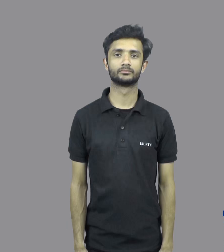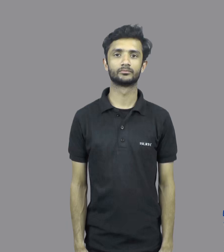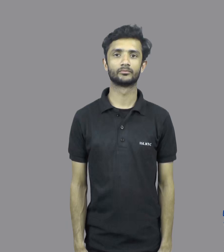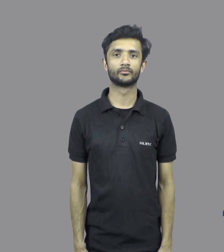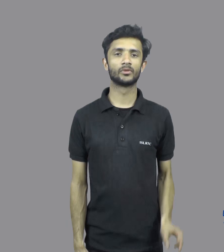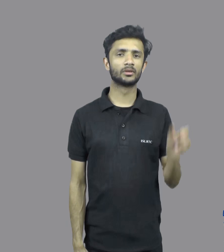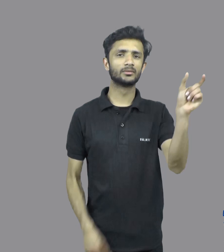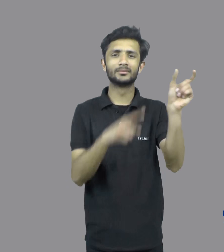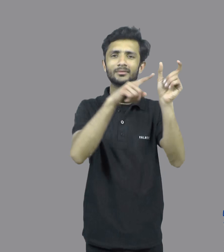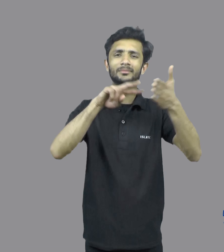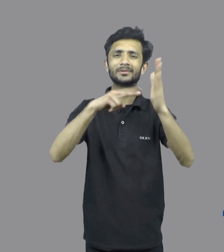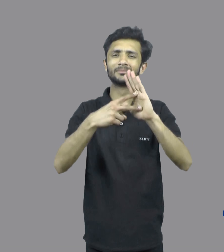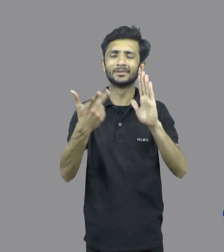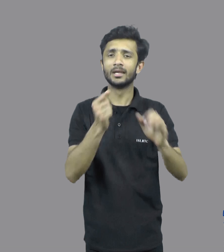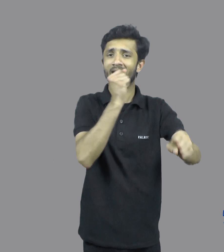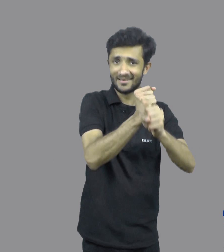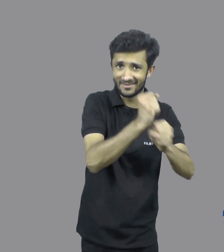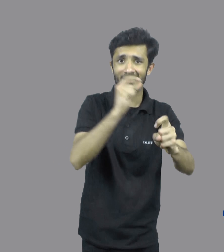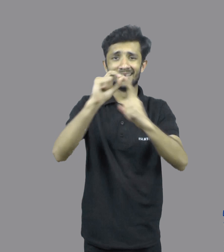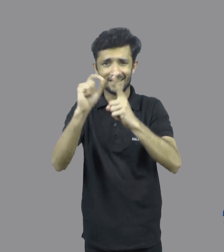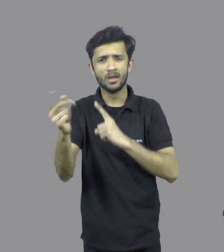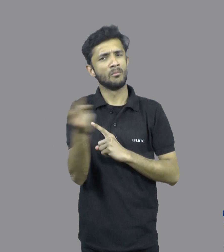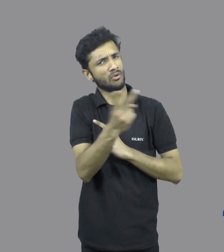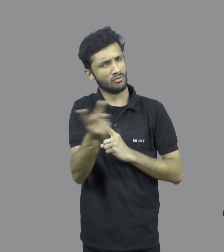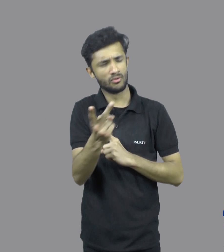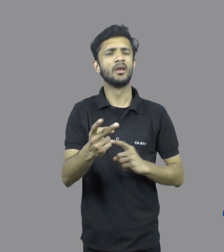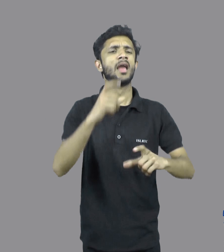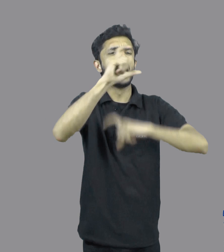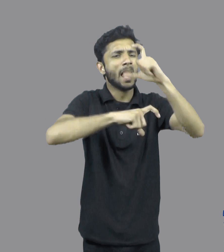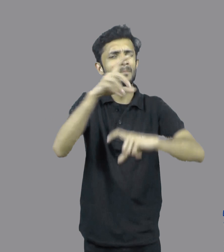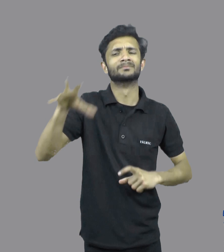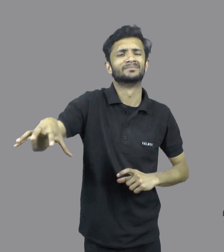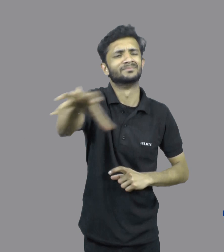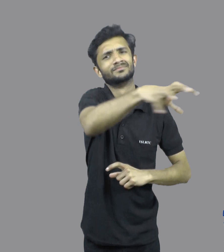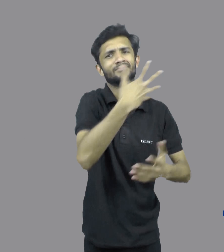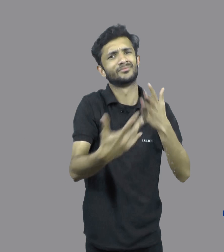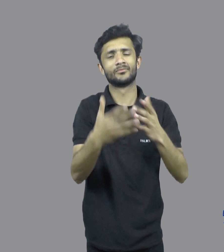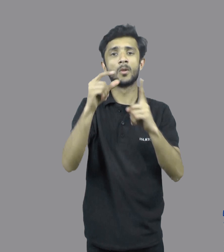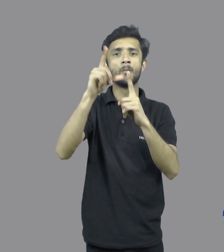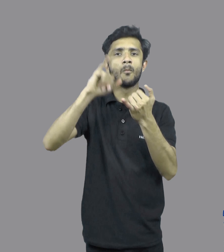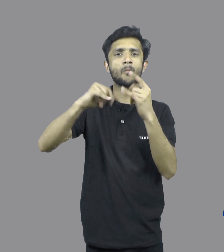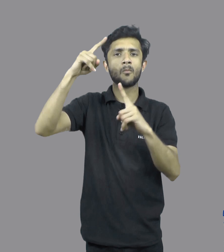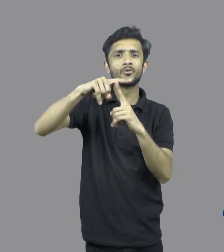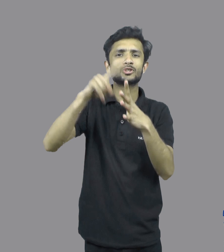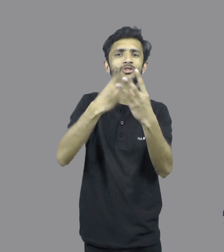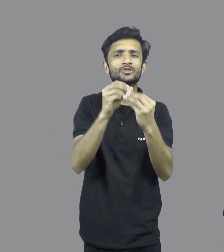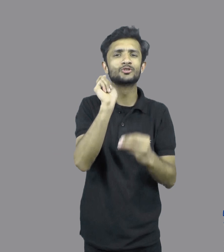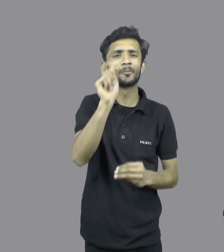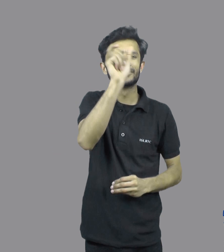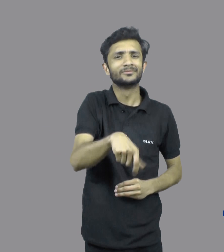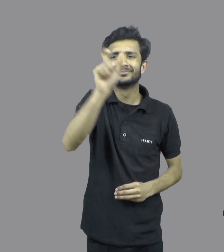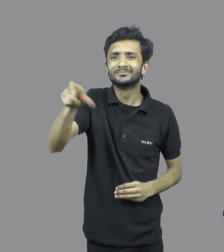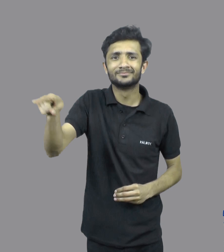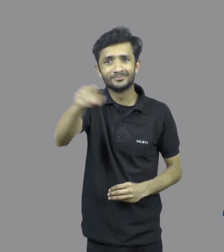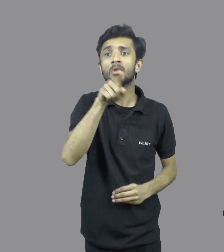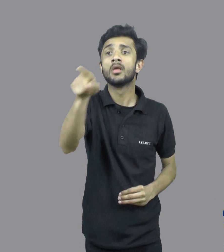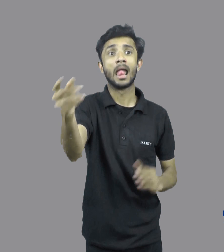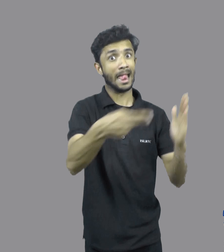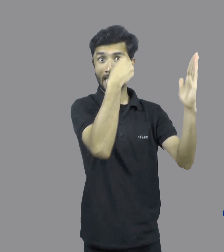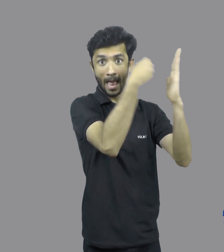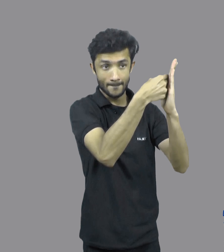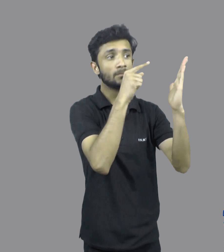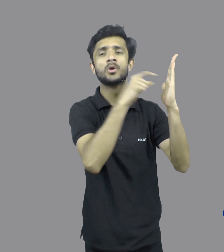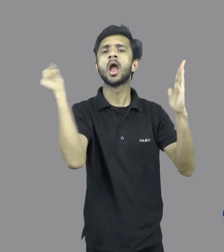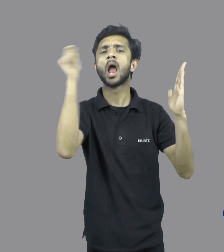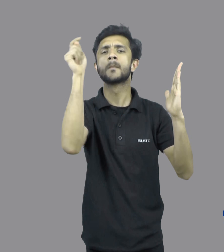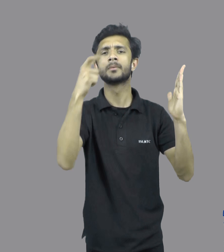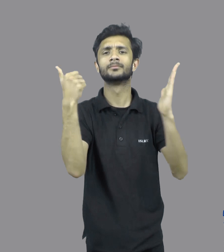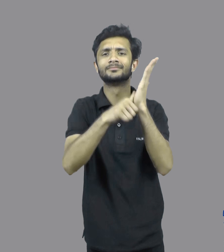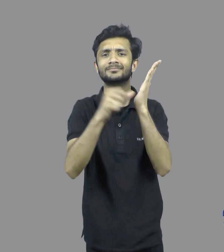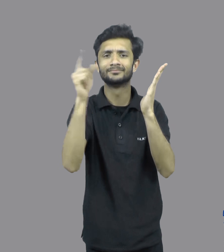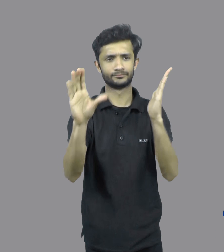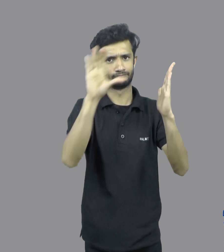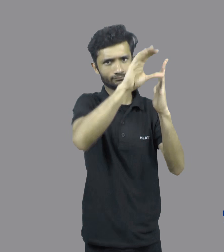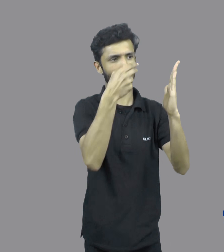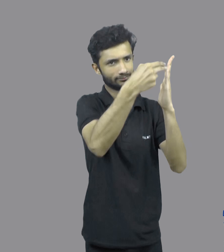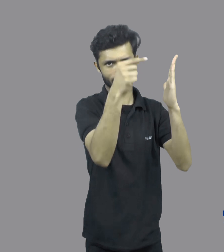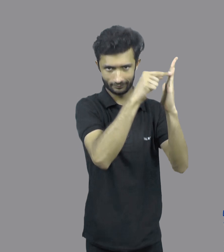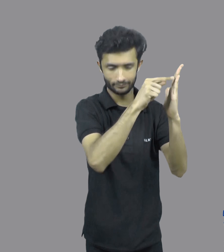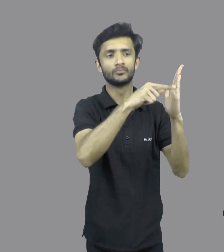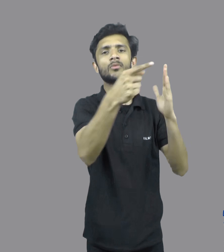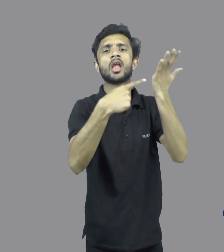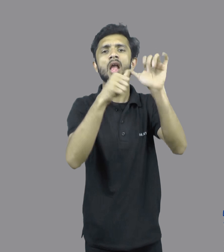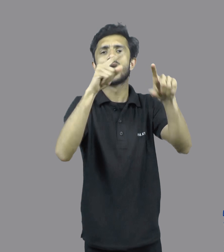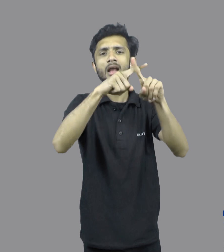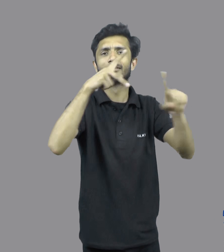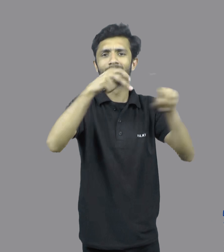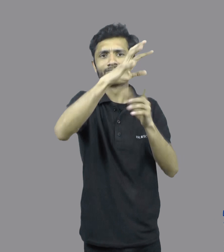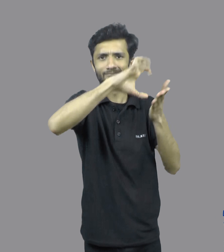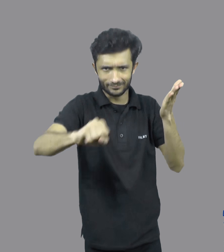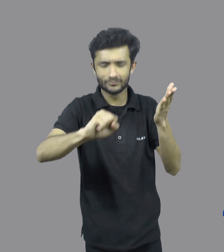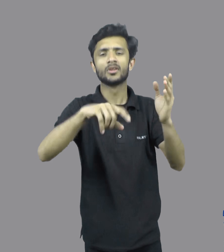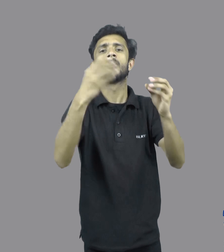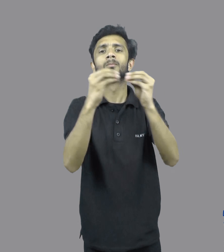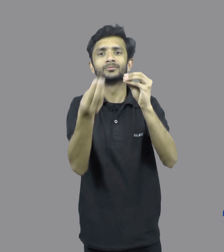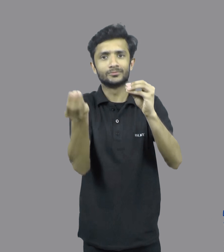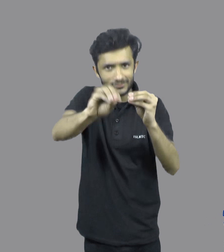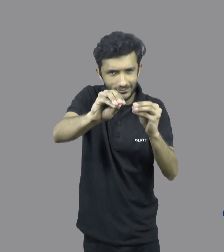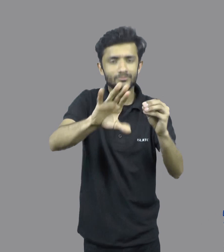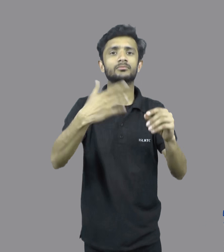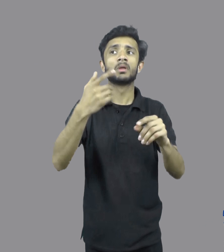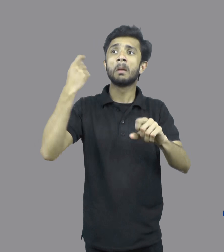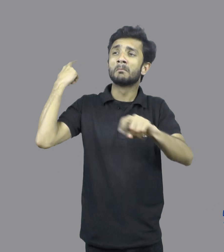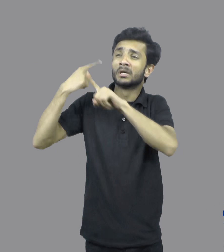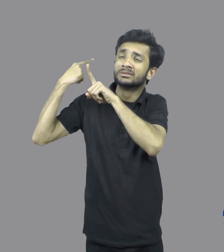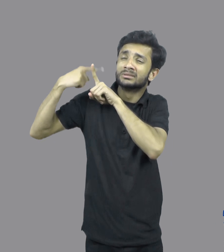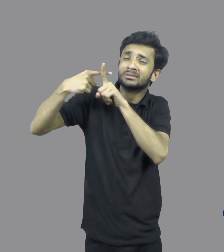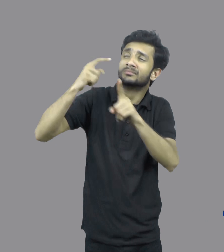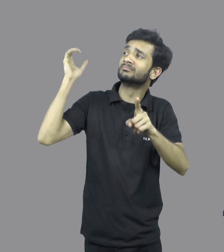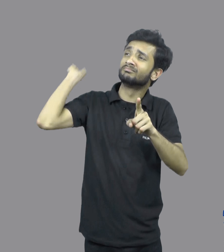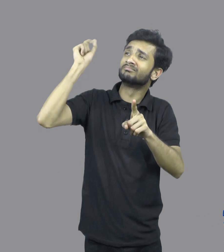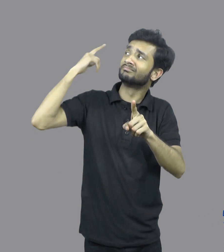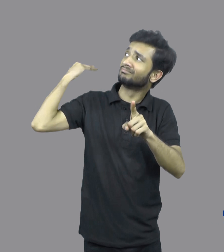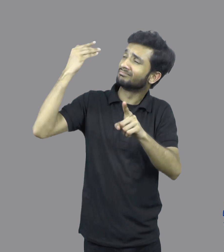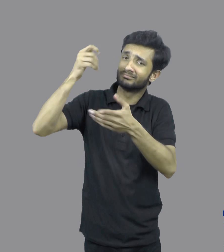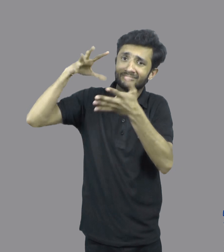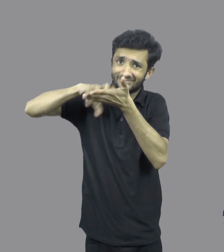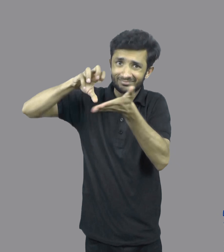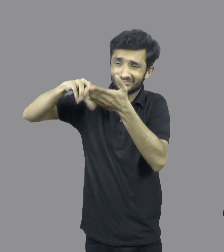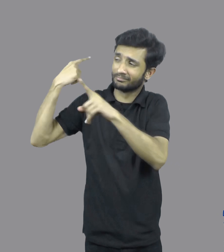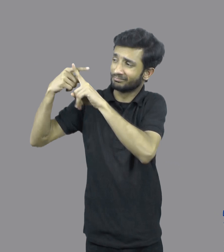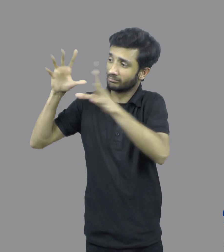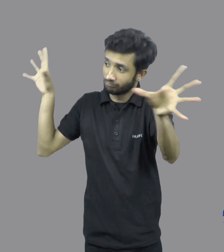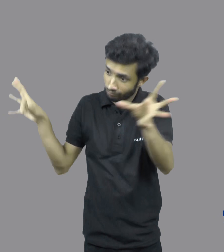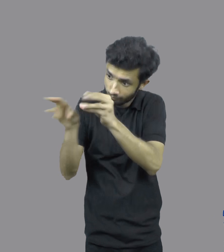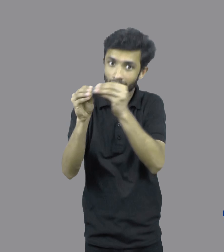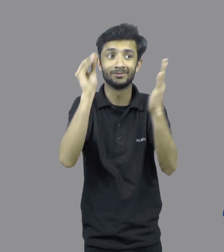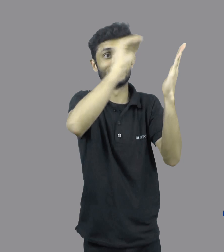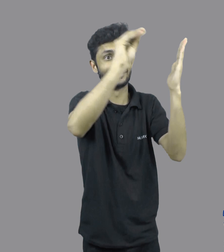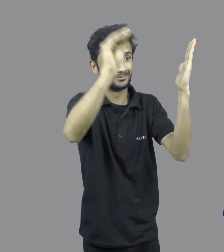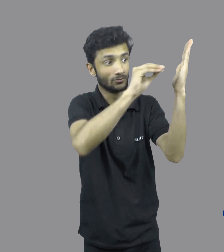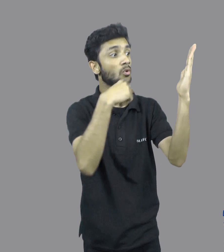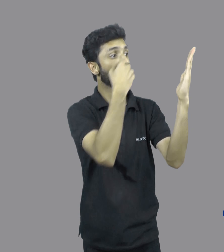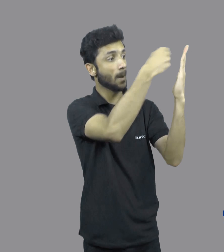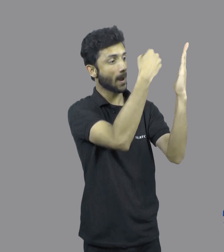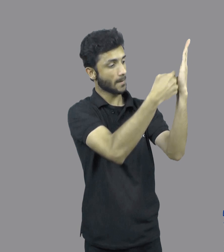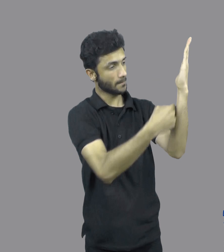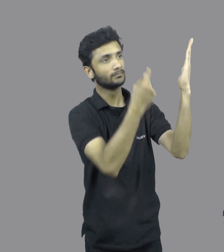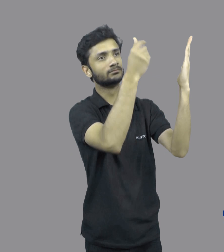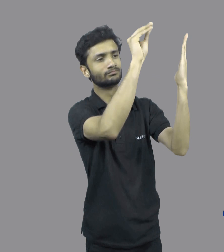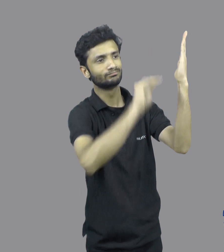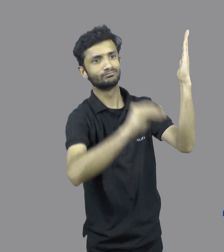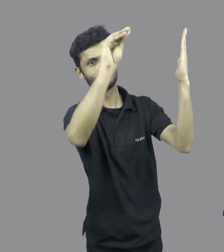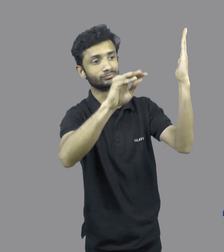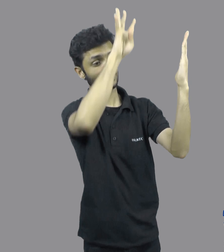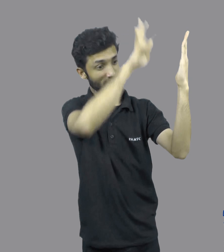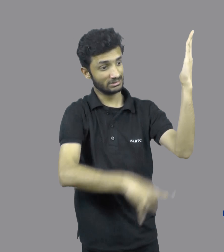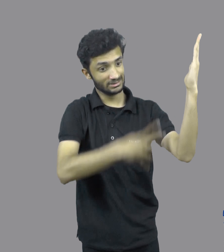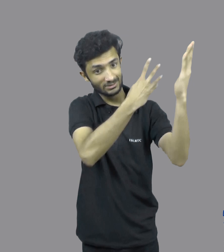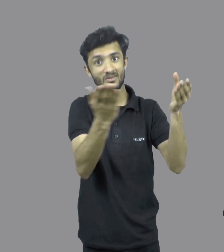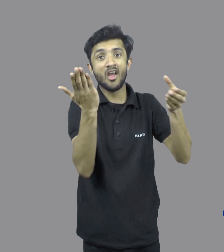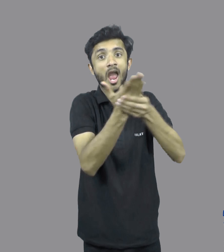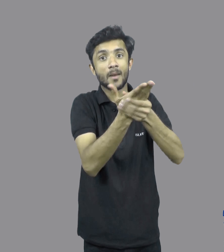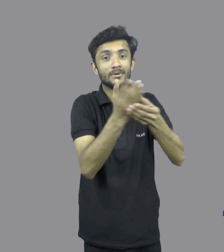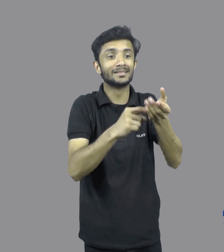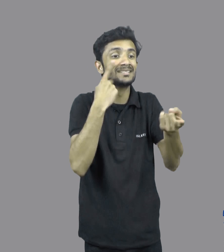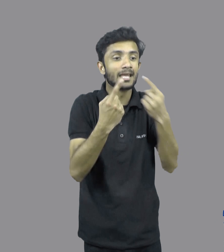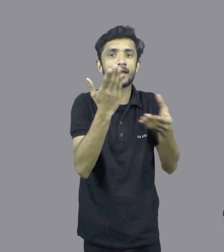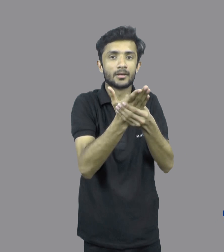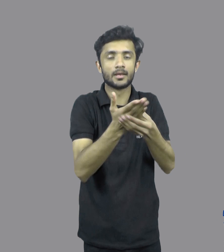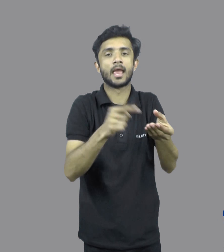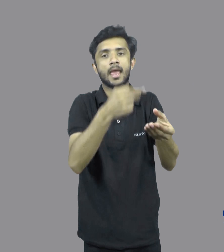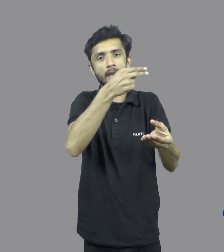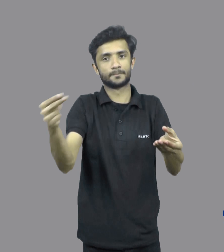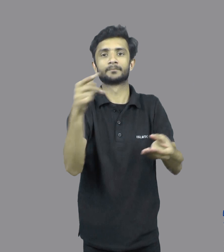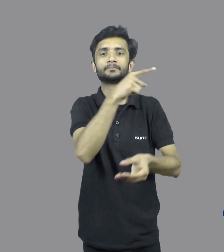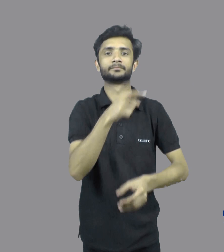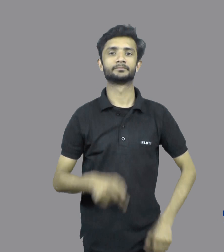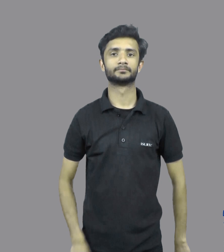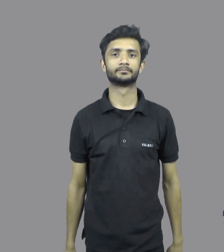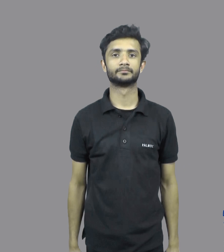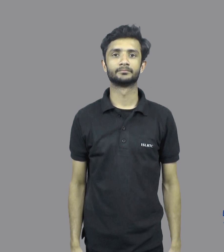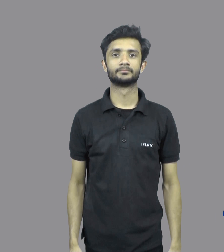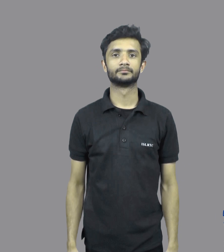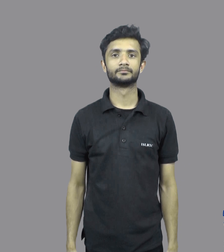Payroll